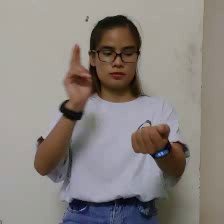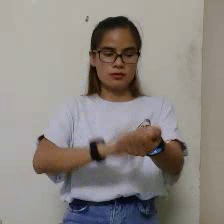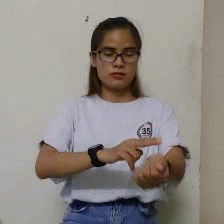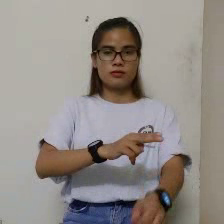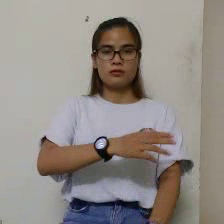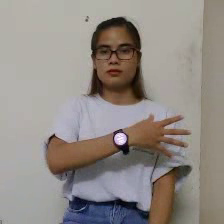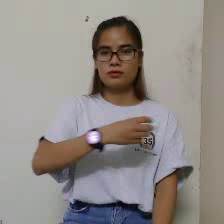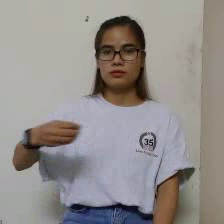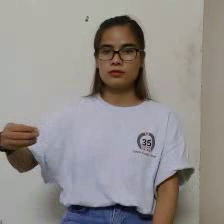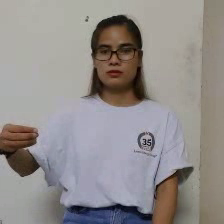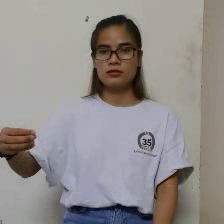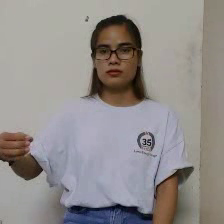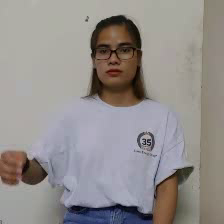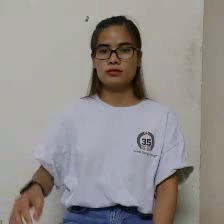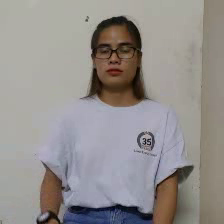Lây bệnh